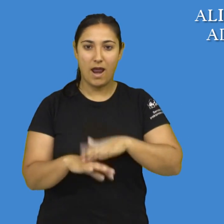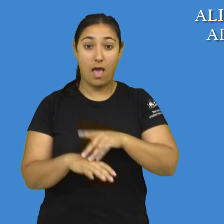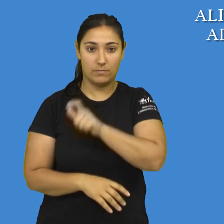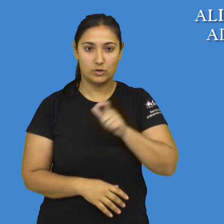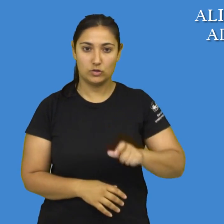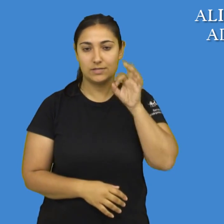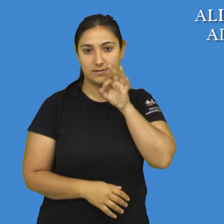persona